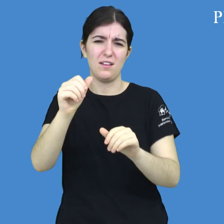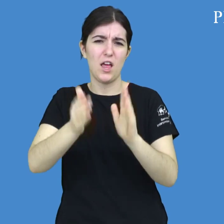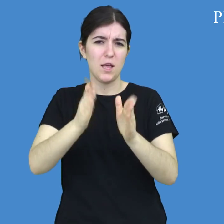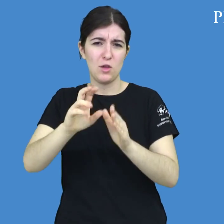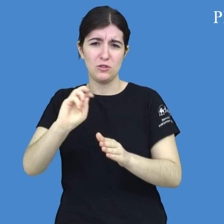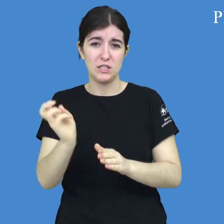terapia